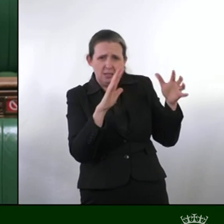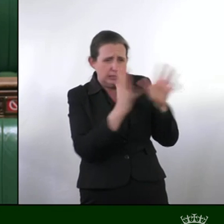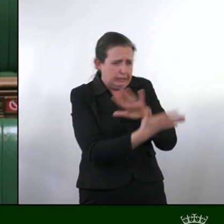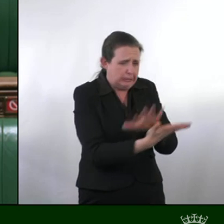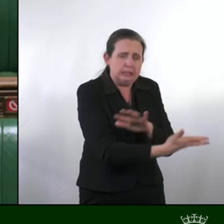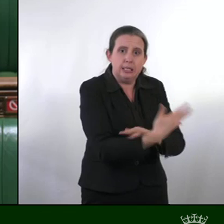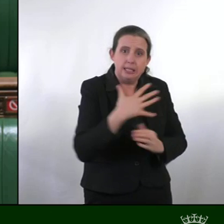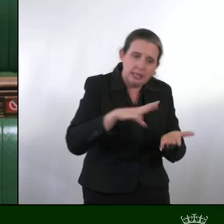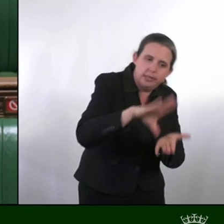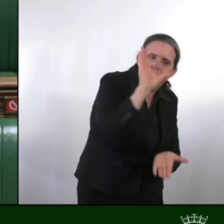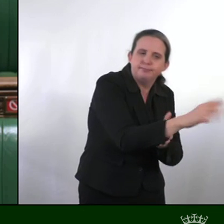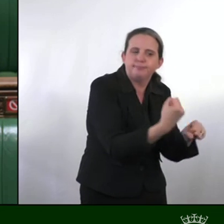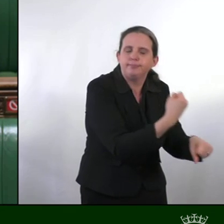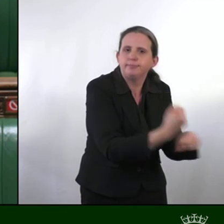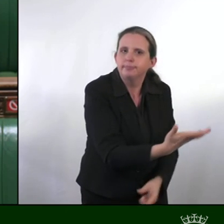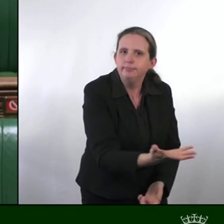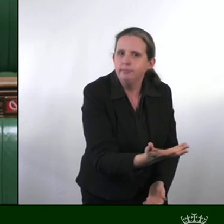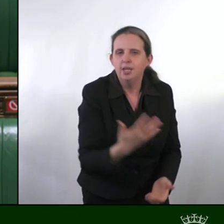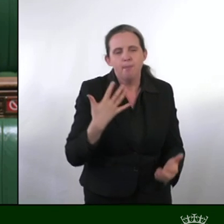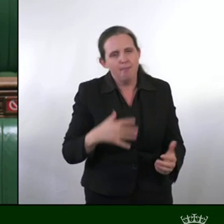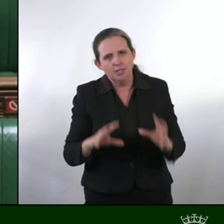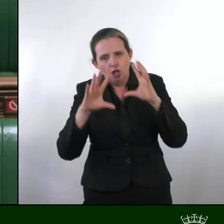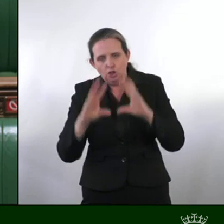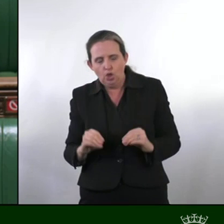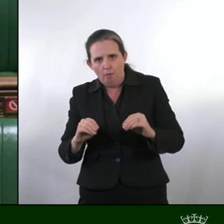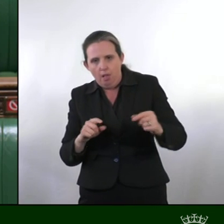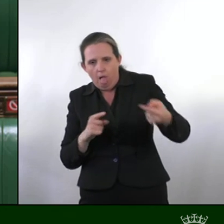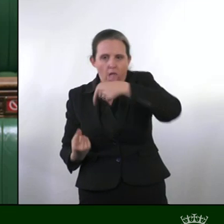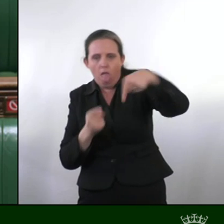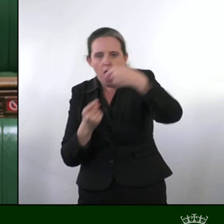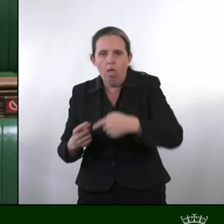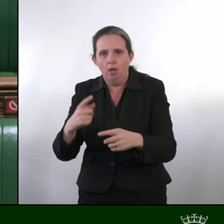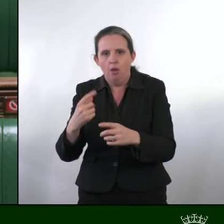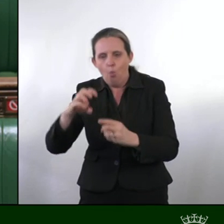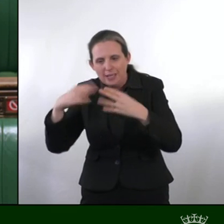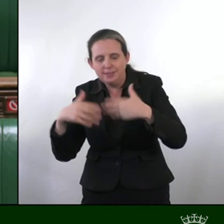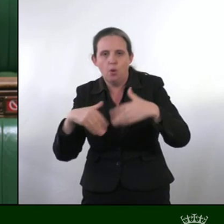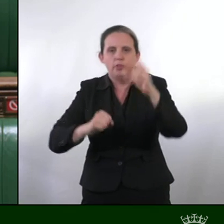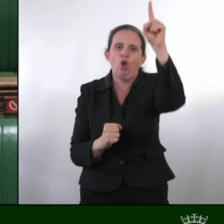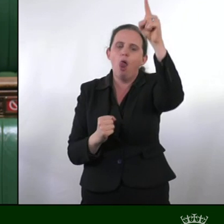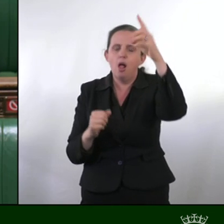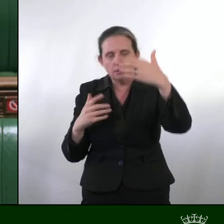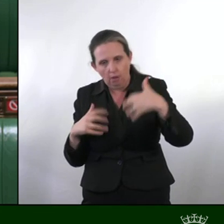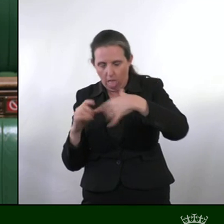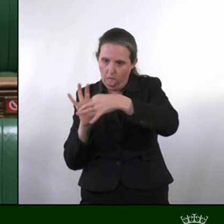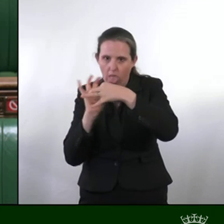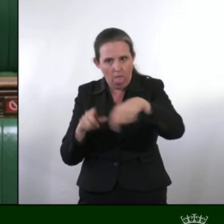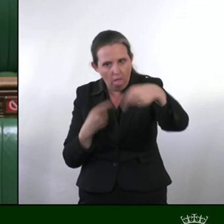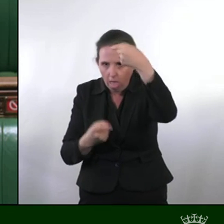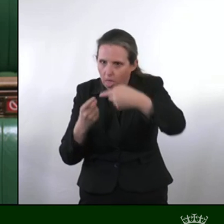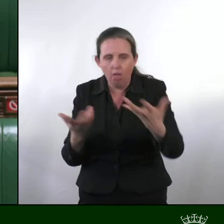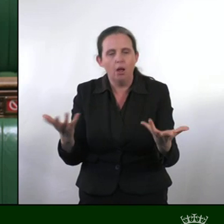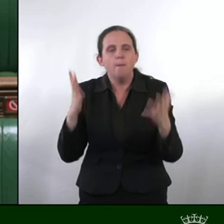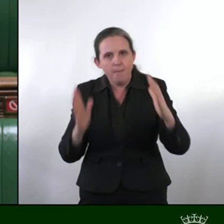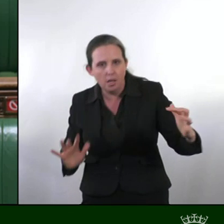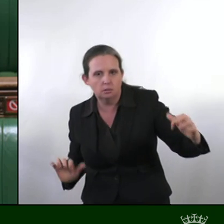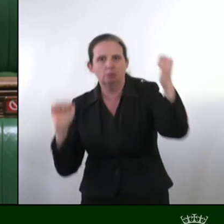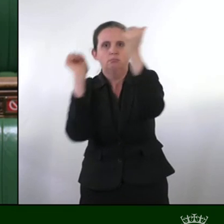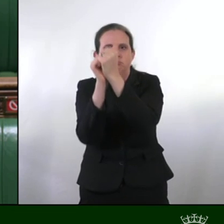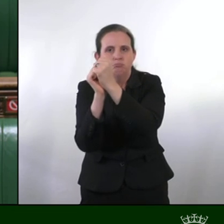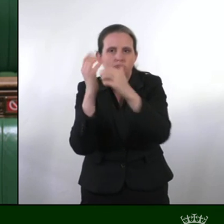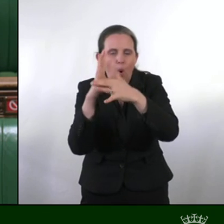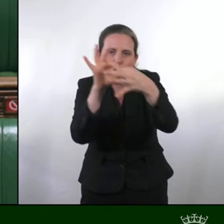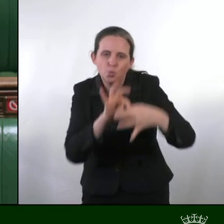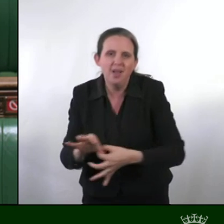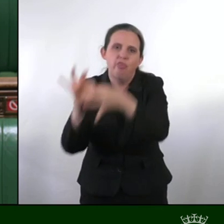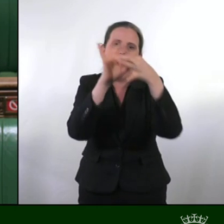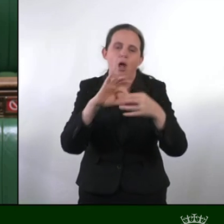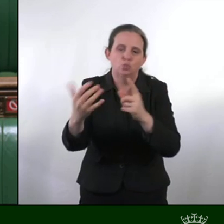It means ending the barney between Westminster and Holyrood and instead working together in partnership to protect jobs and livelihoods.